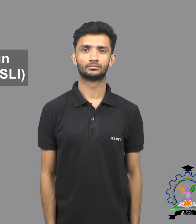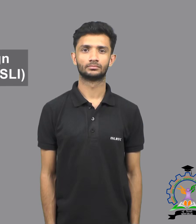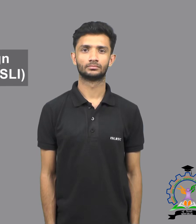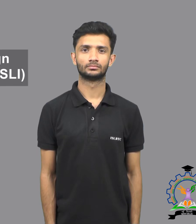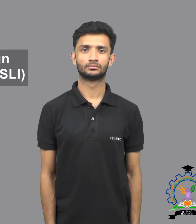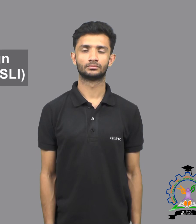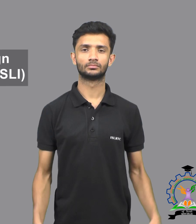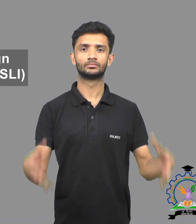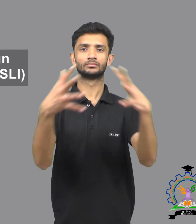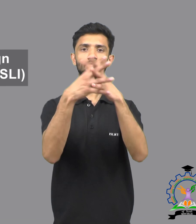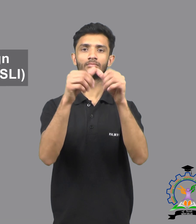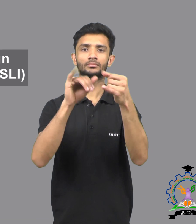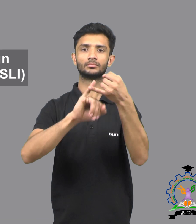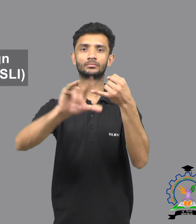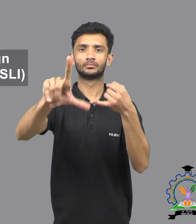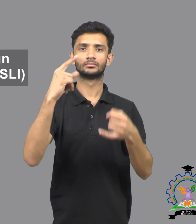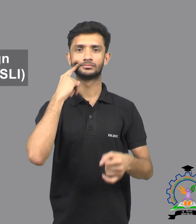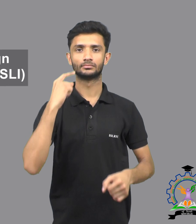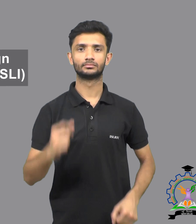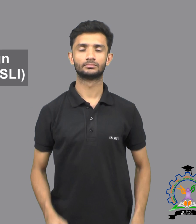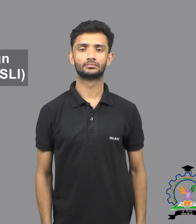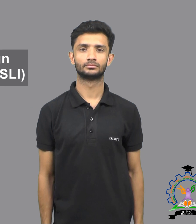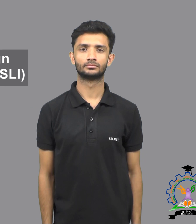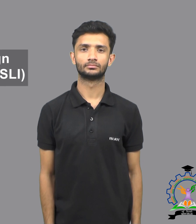World Association of Sign Language Interpreters (WASLI)